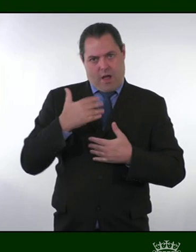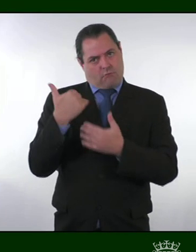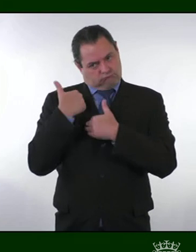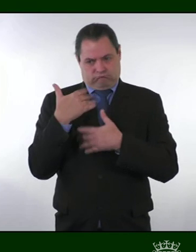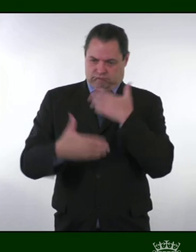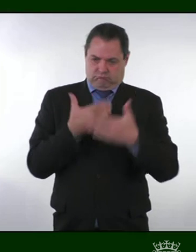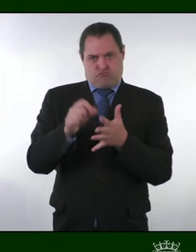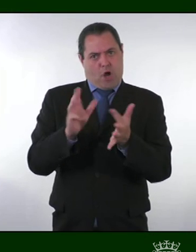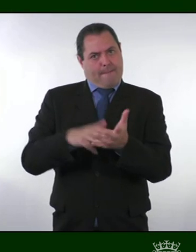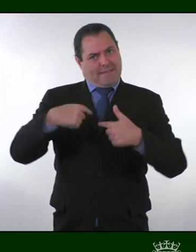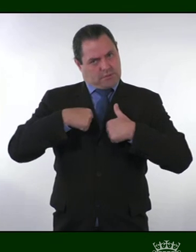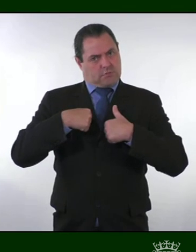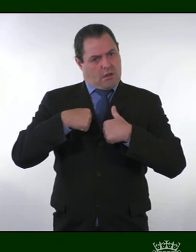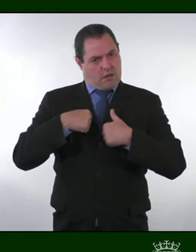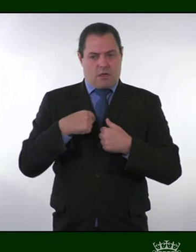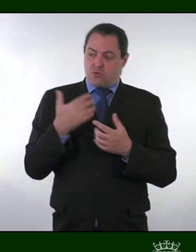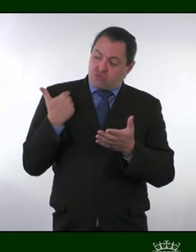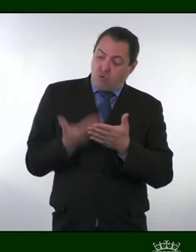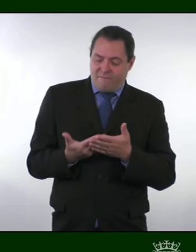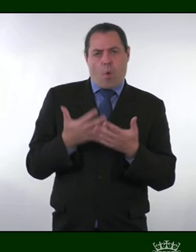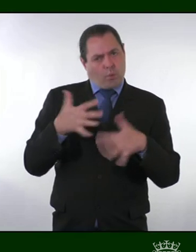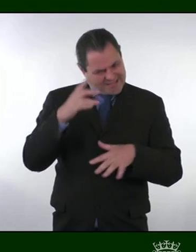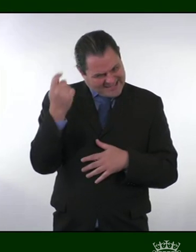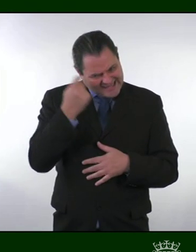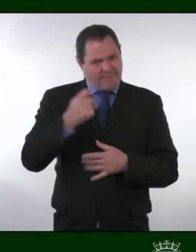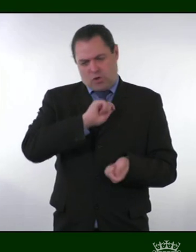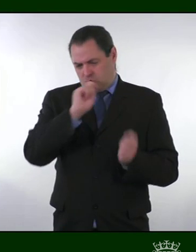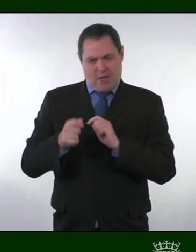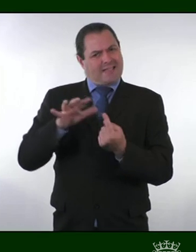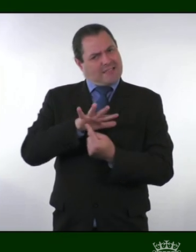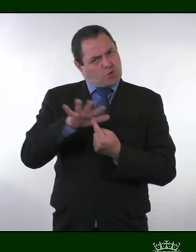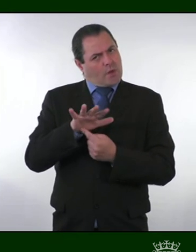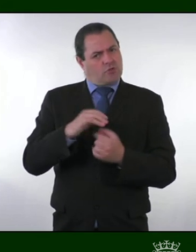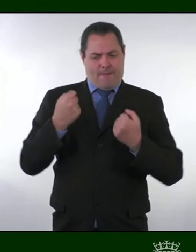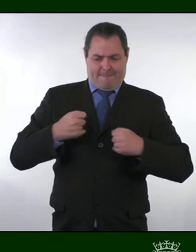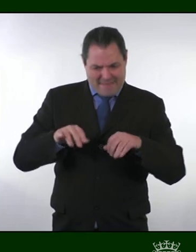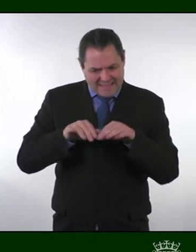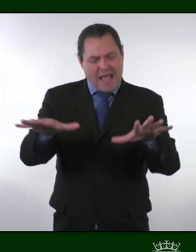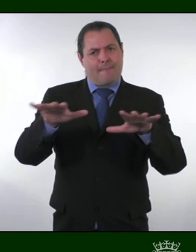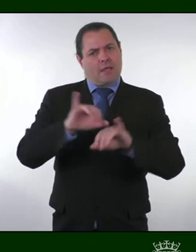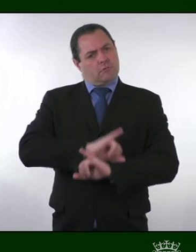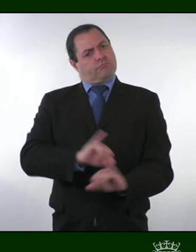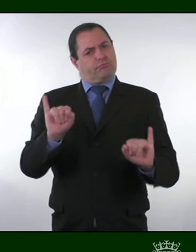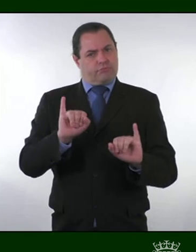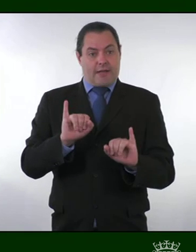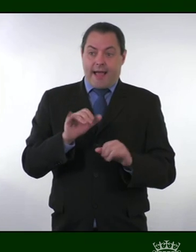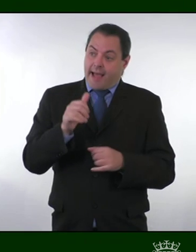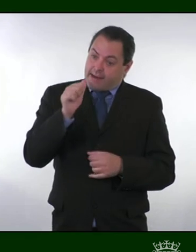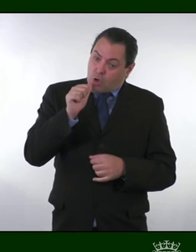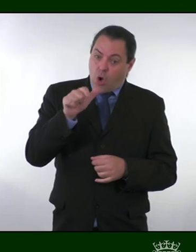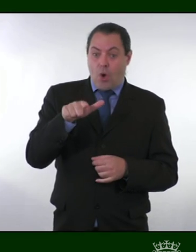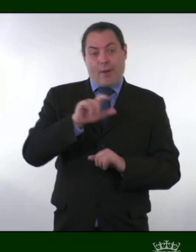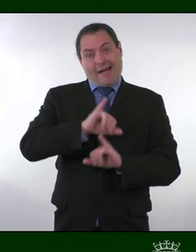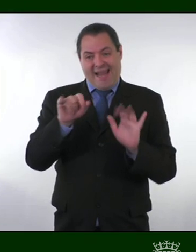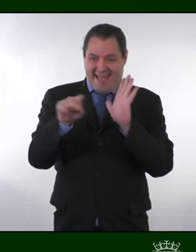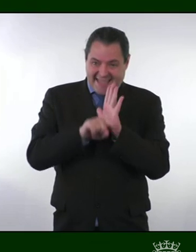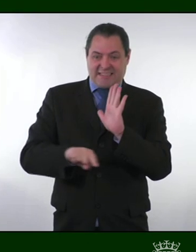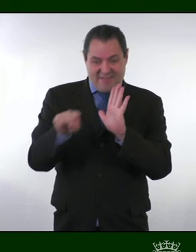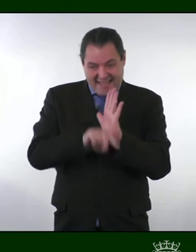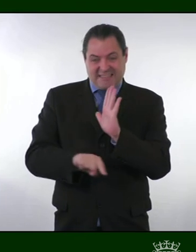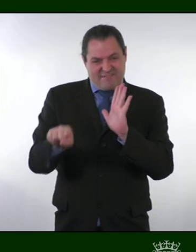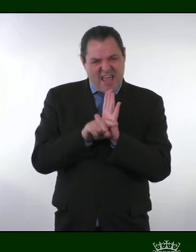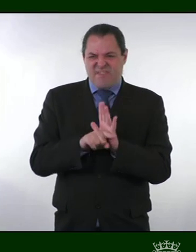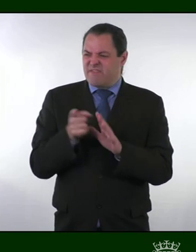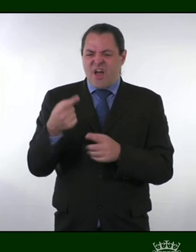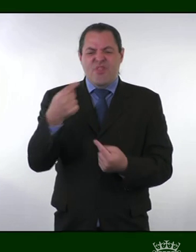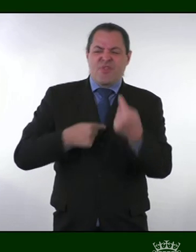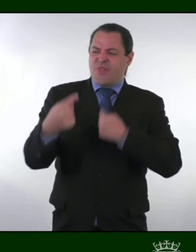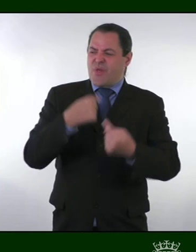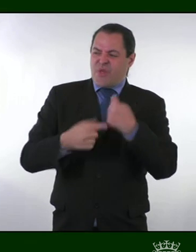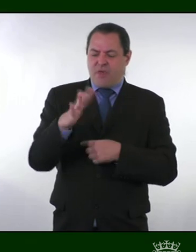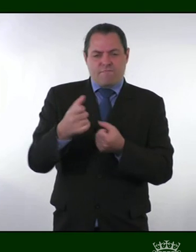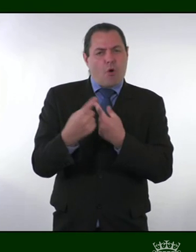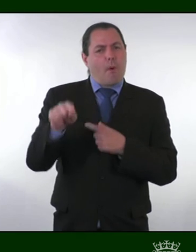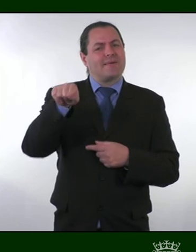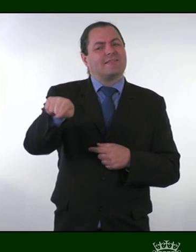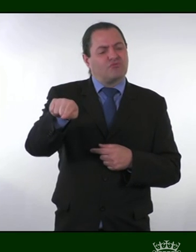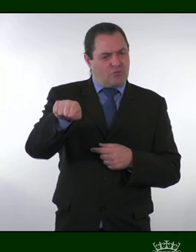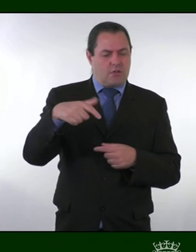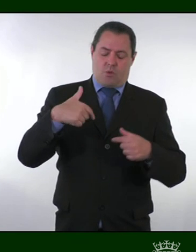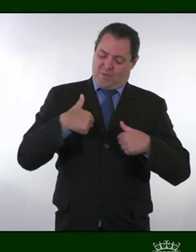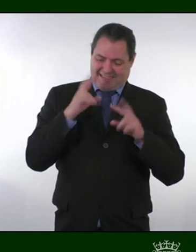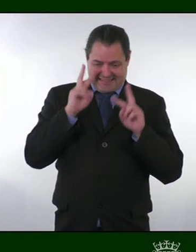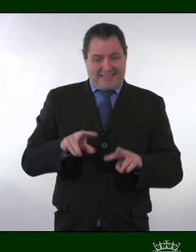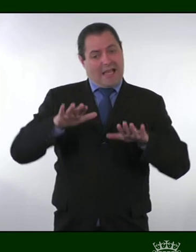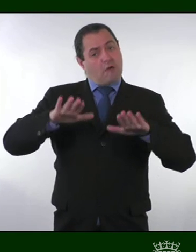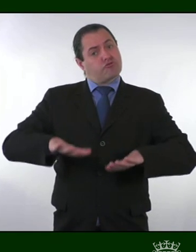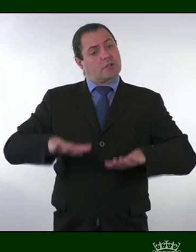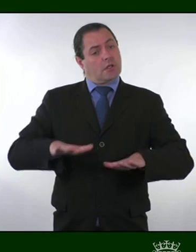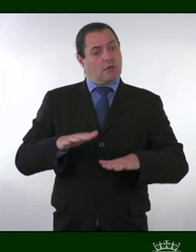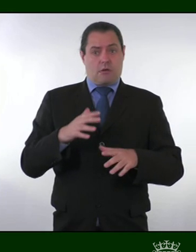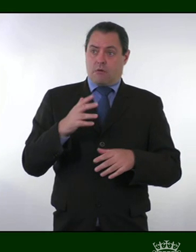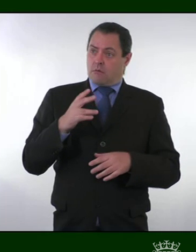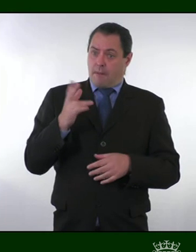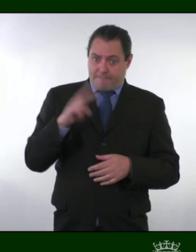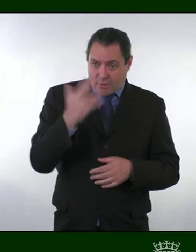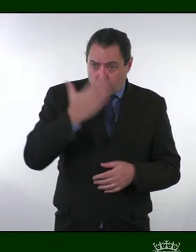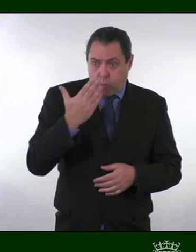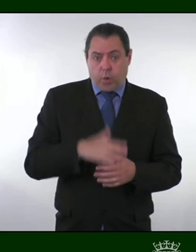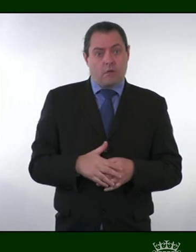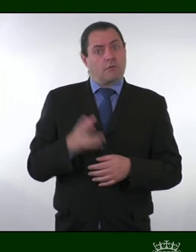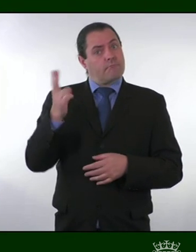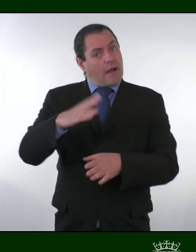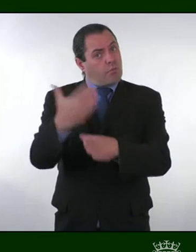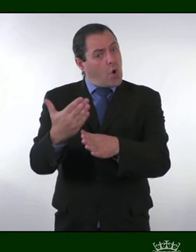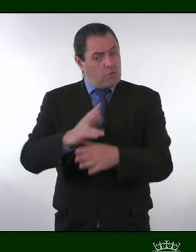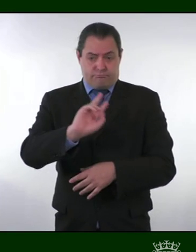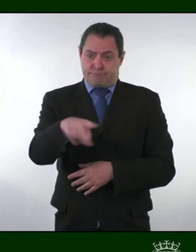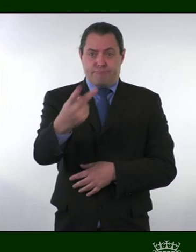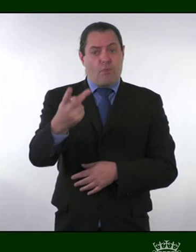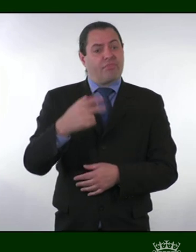Actually, what has happened so far is that we have succeeded in turning the tide of this pandemic, and, despite the negativity and constant sniping from the Opposition, we are seeing a country that is not only going back to school but going back to work.